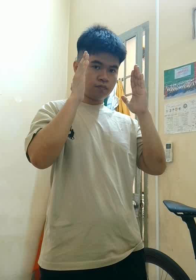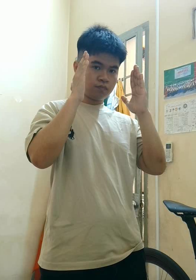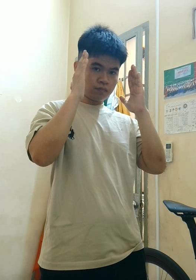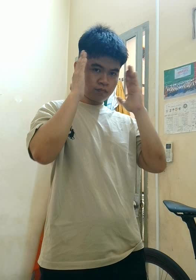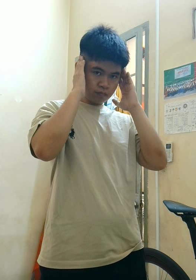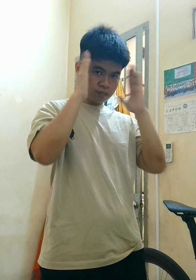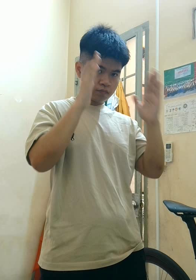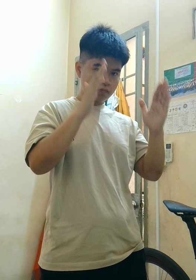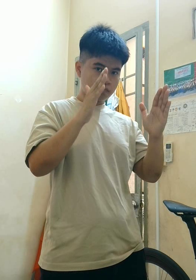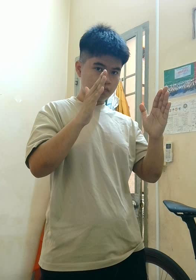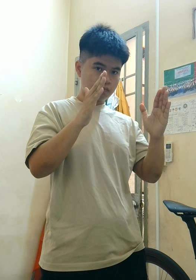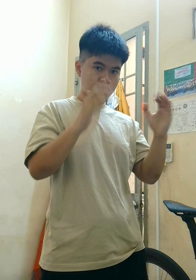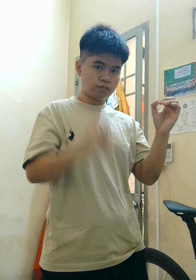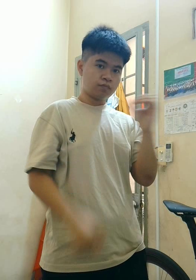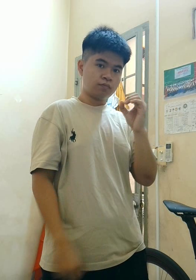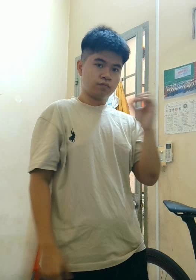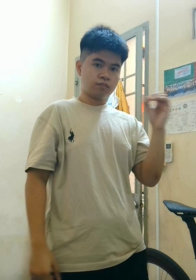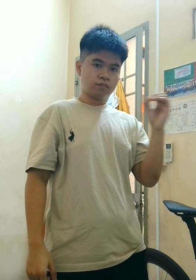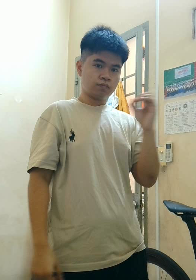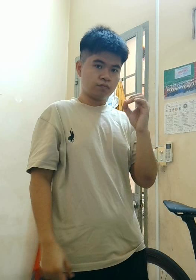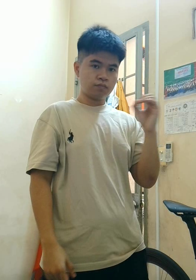khong quan tam